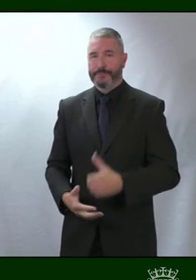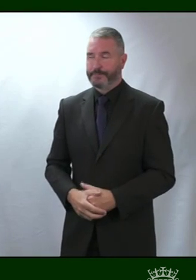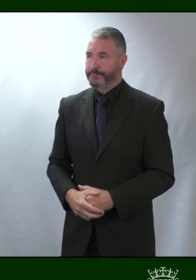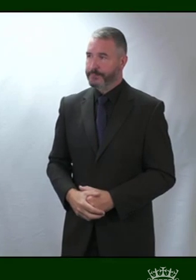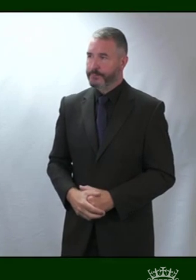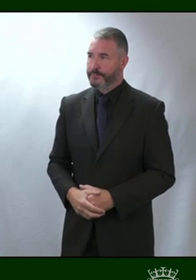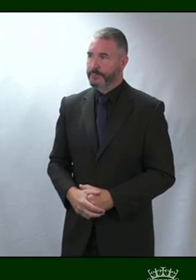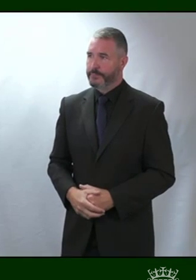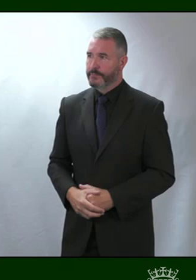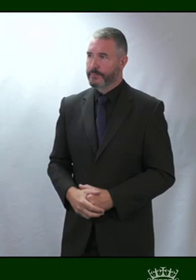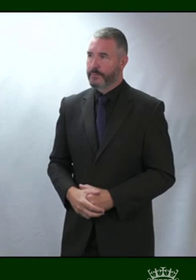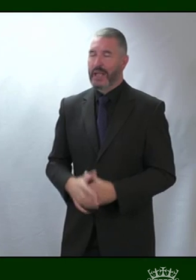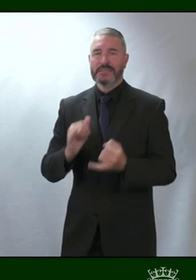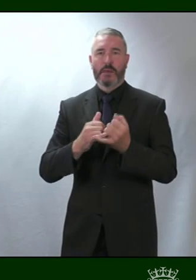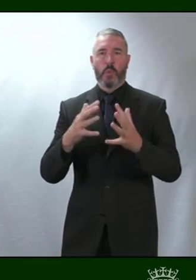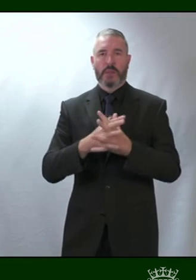Number three, Mr Speaker.